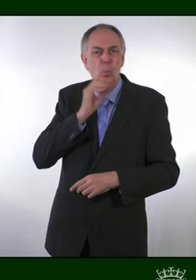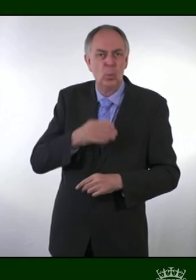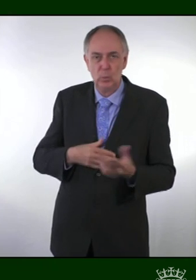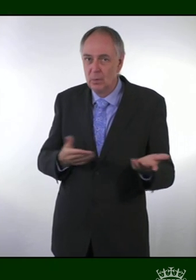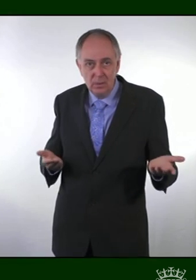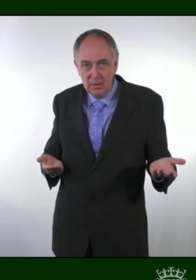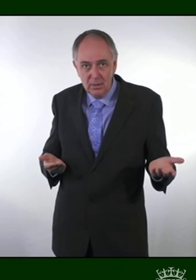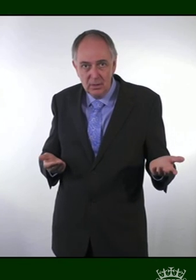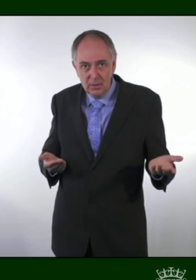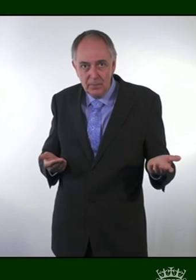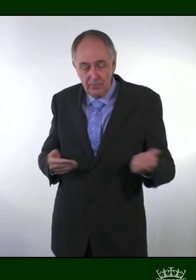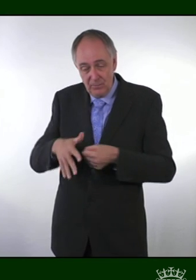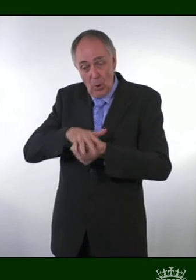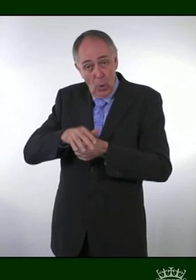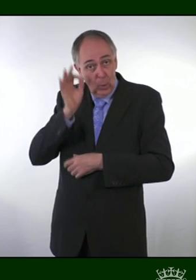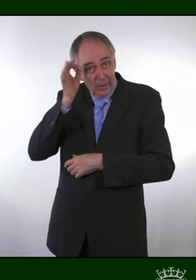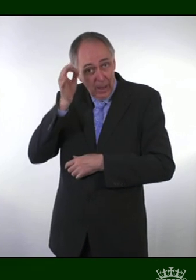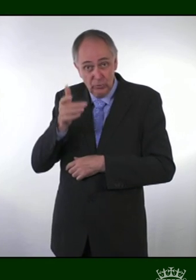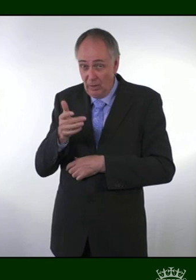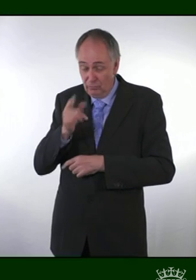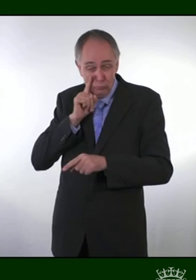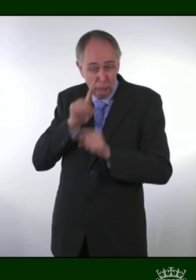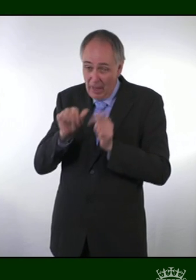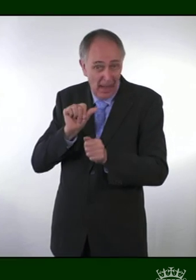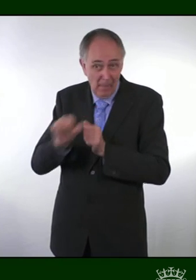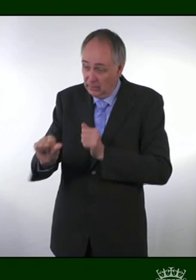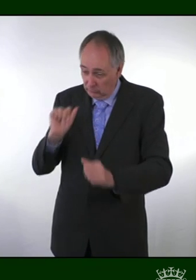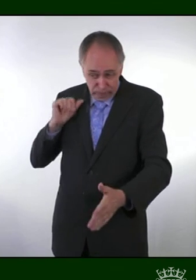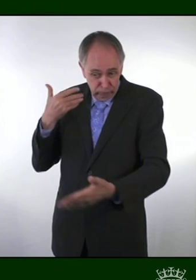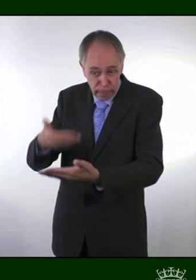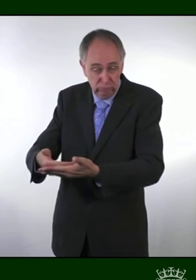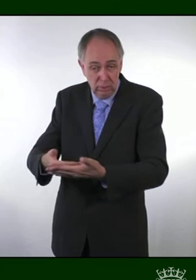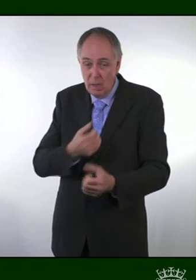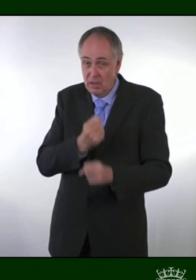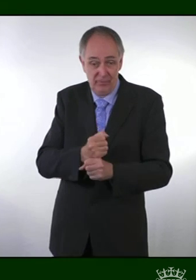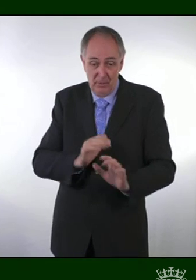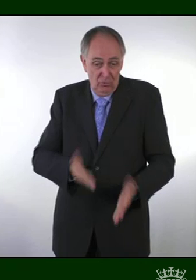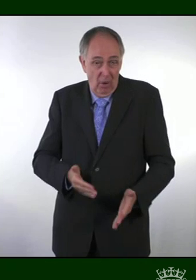Local councils have done everything asked of them in this crisis—the Government have not.